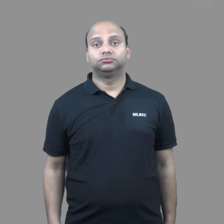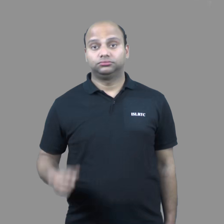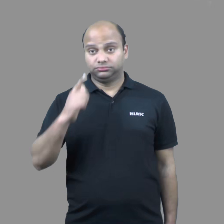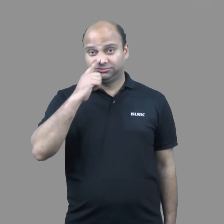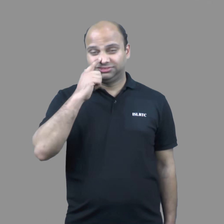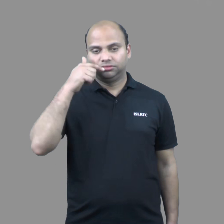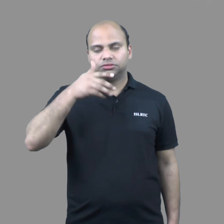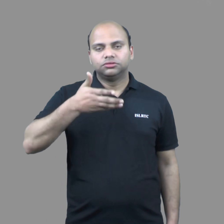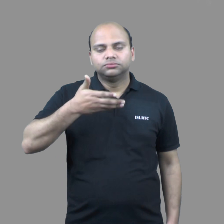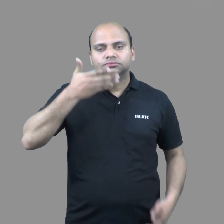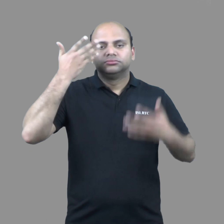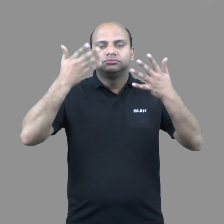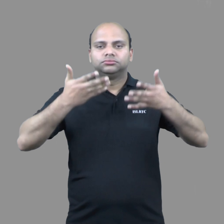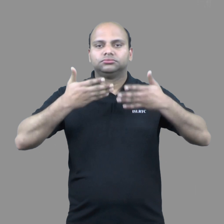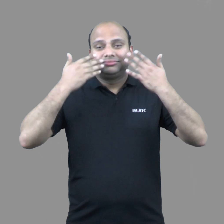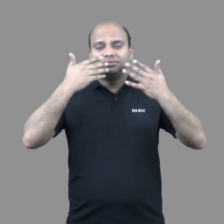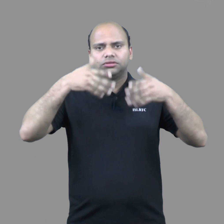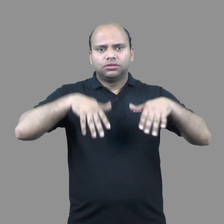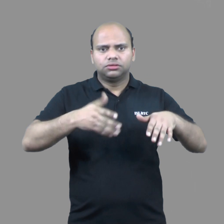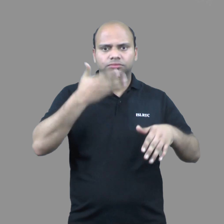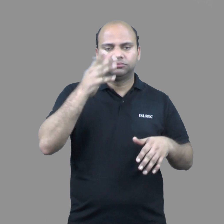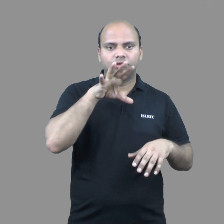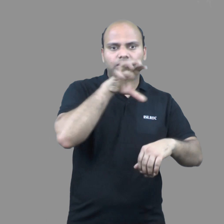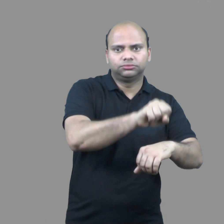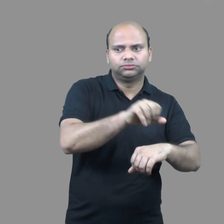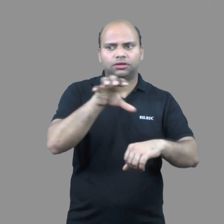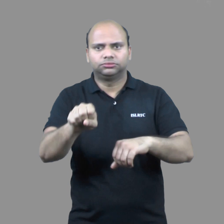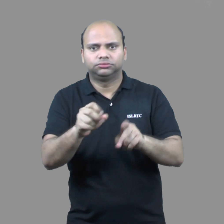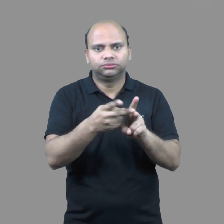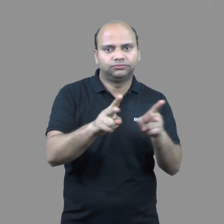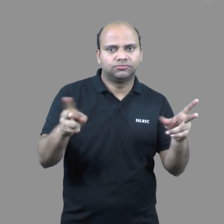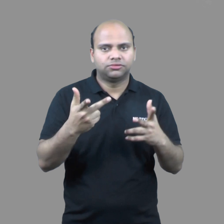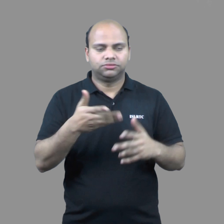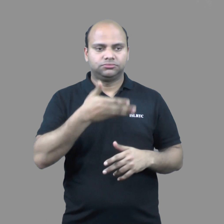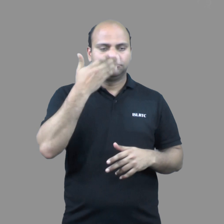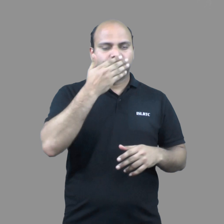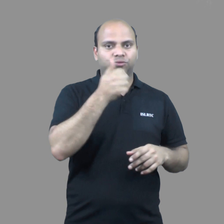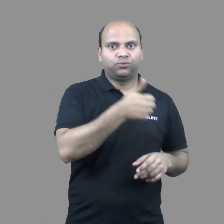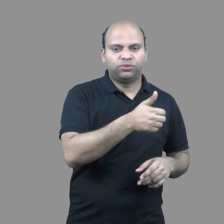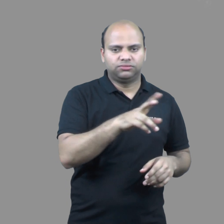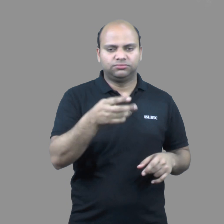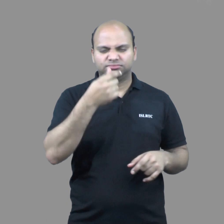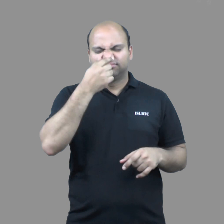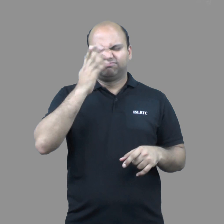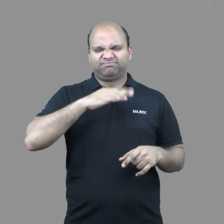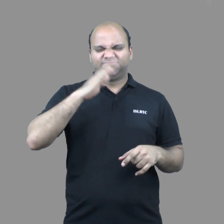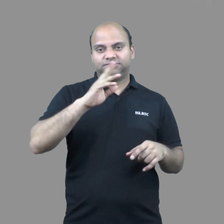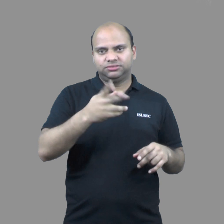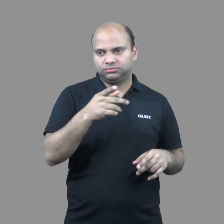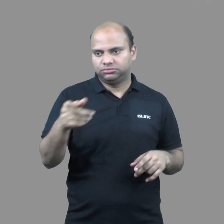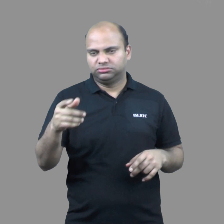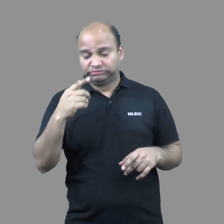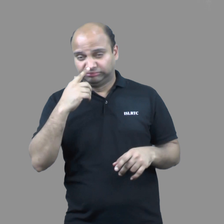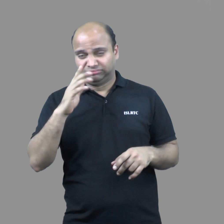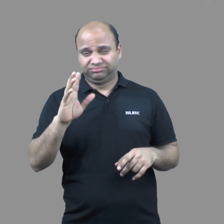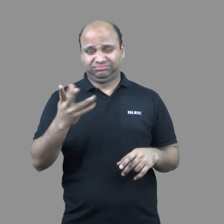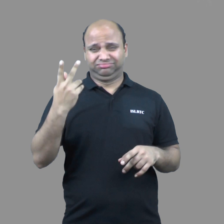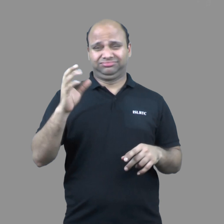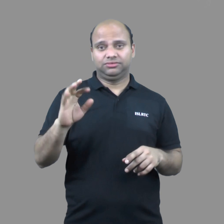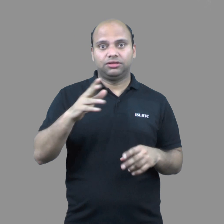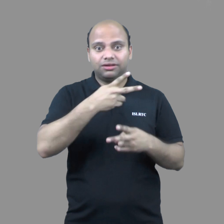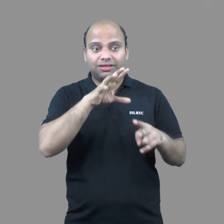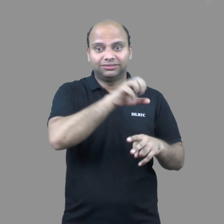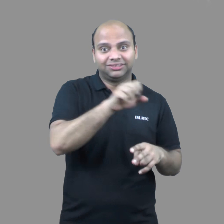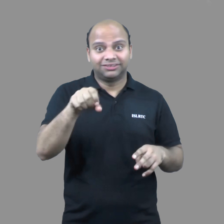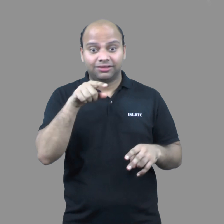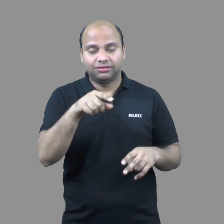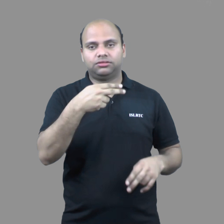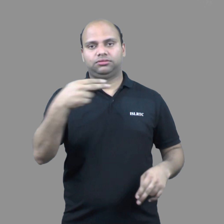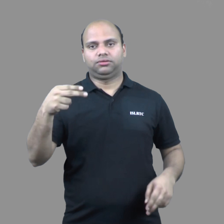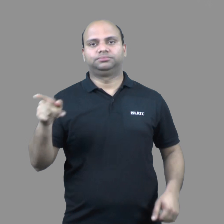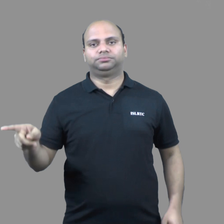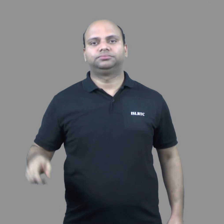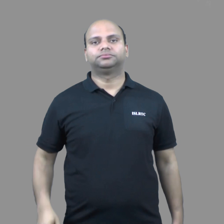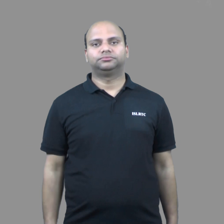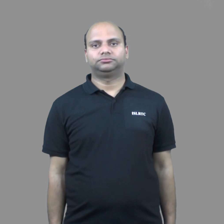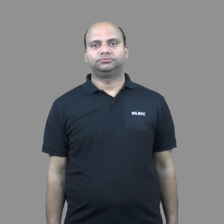Olfactory Glands Bowman's Glands